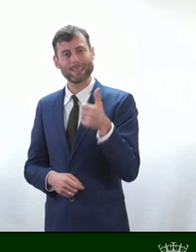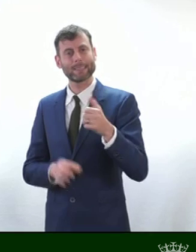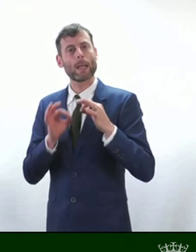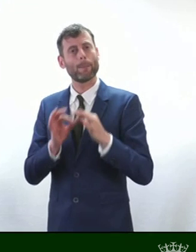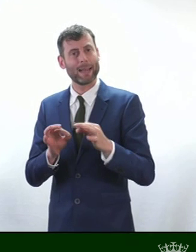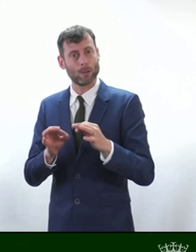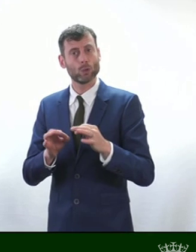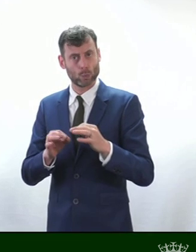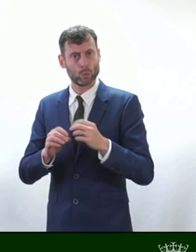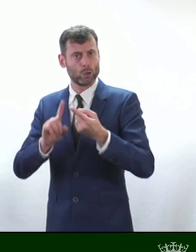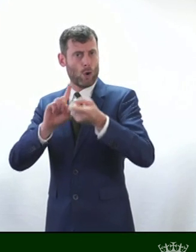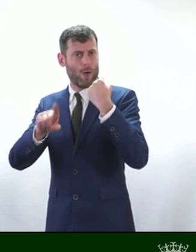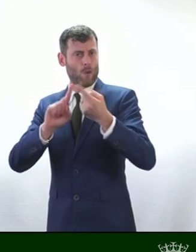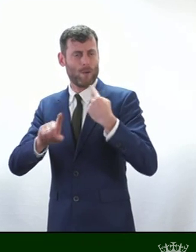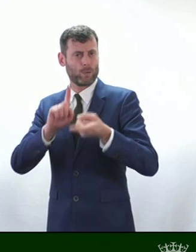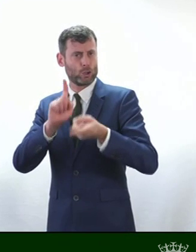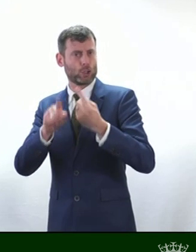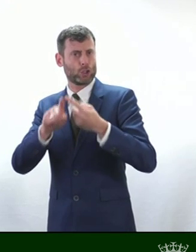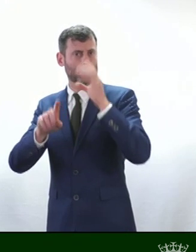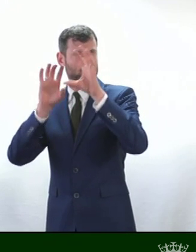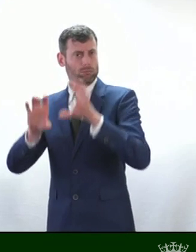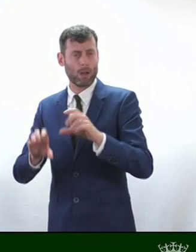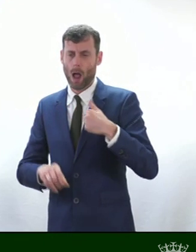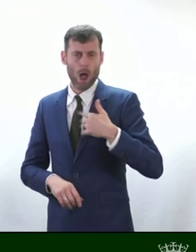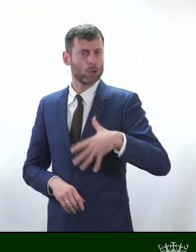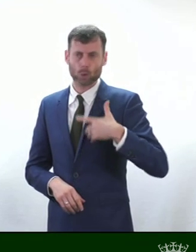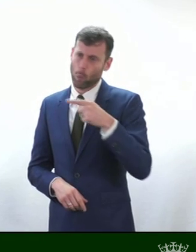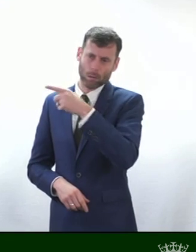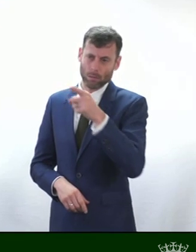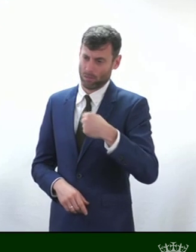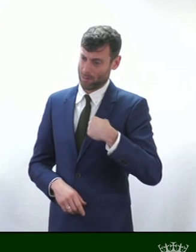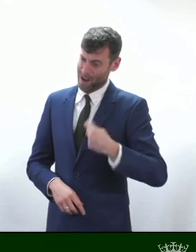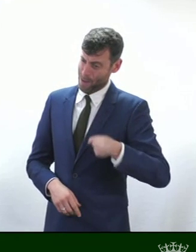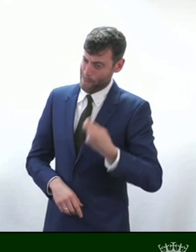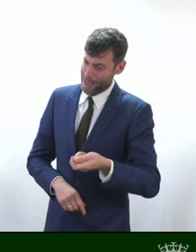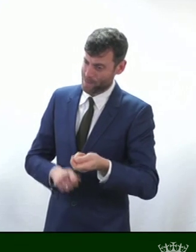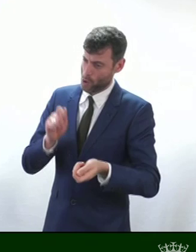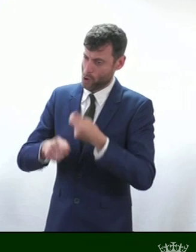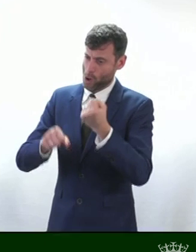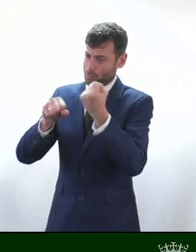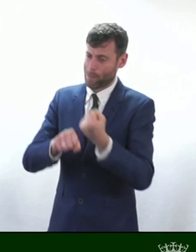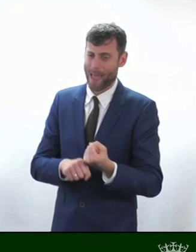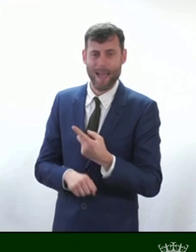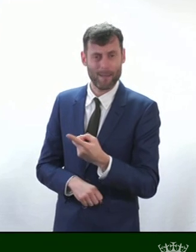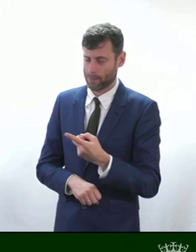I do not want to see leaseholders being forced to pay for the remediation, and I can assure my hon.